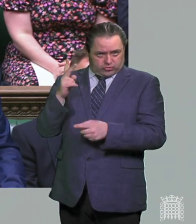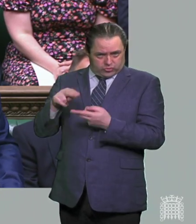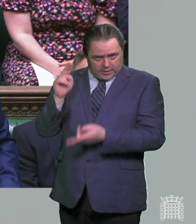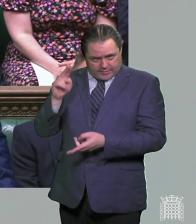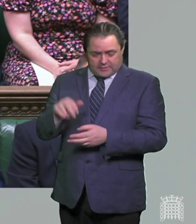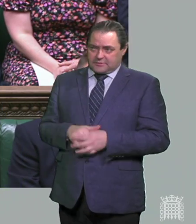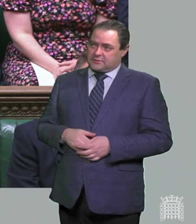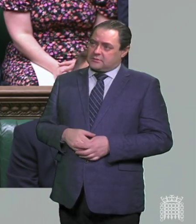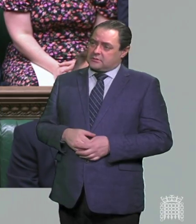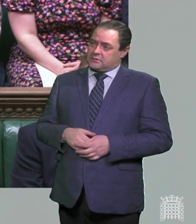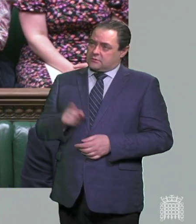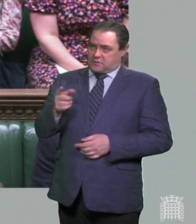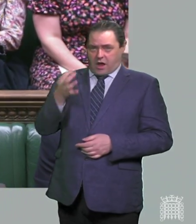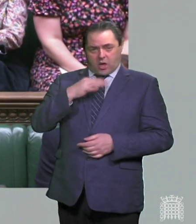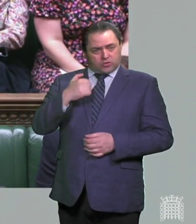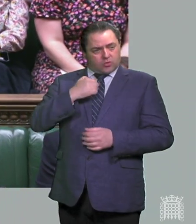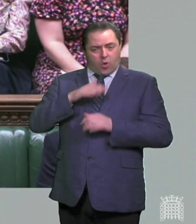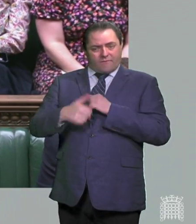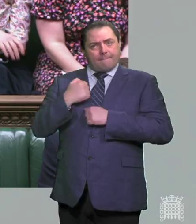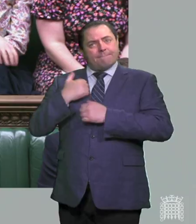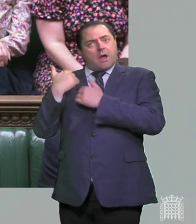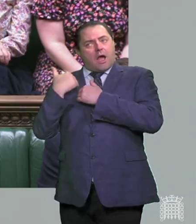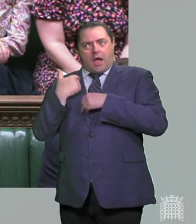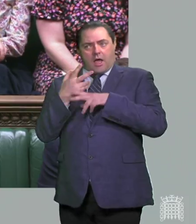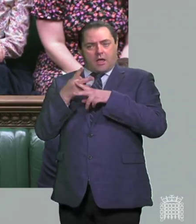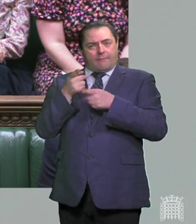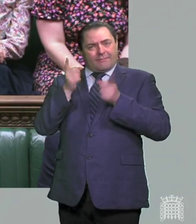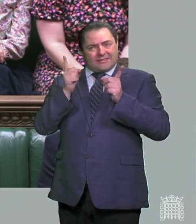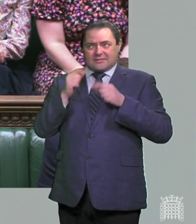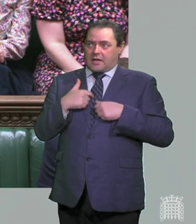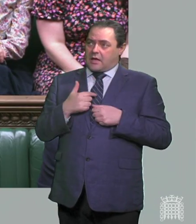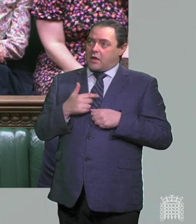She asks what has happened on my watch.